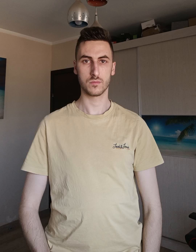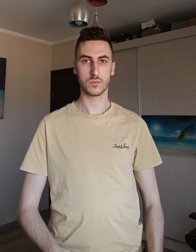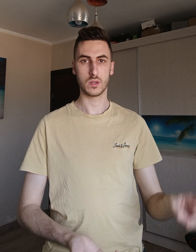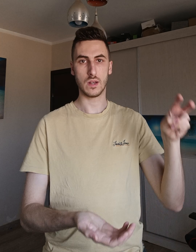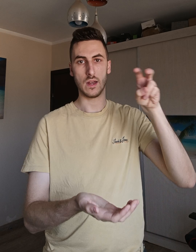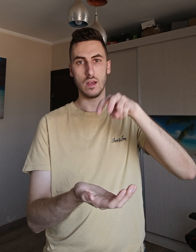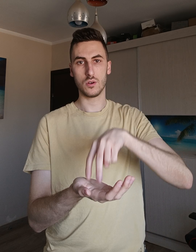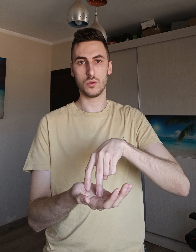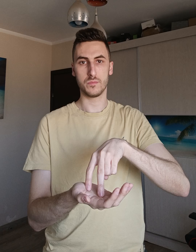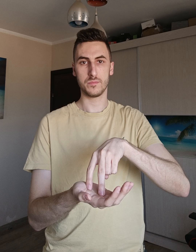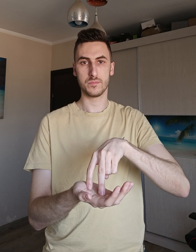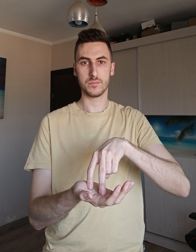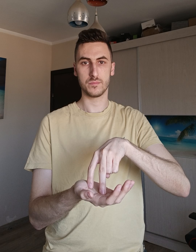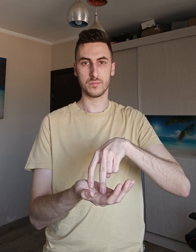לקום